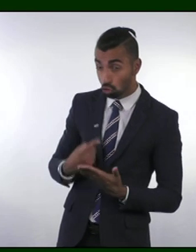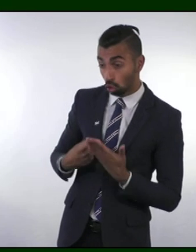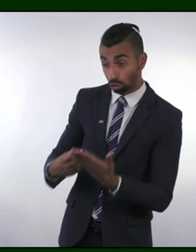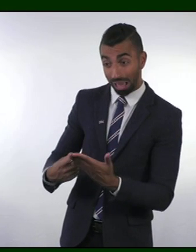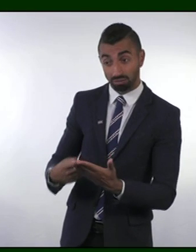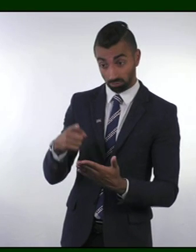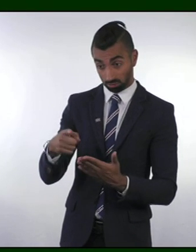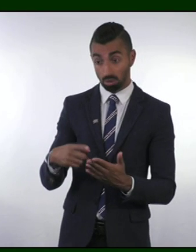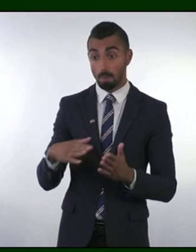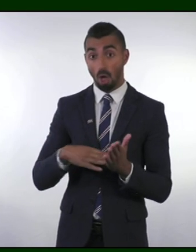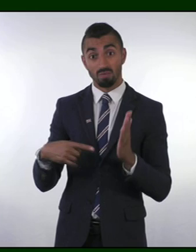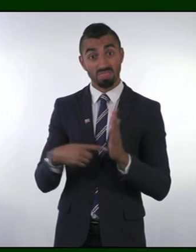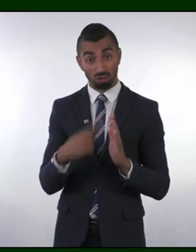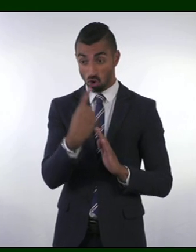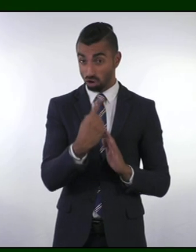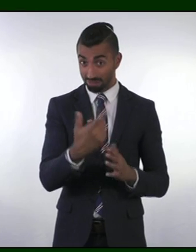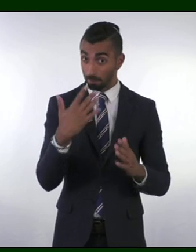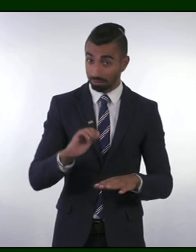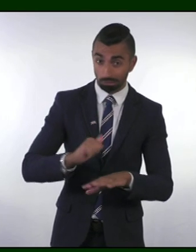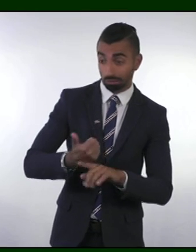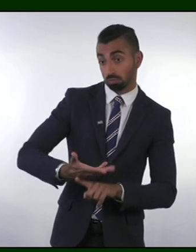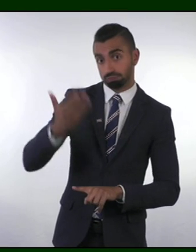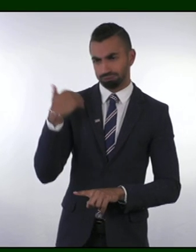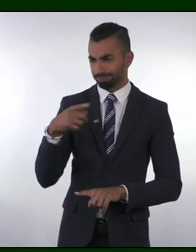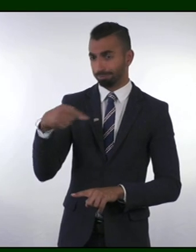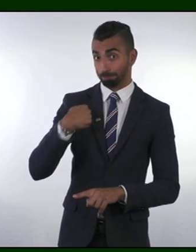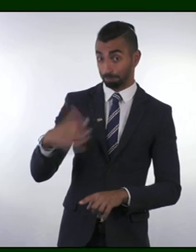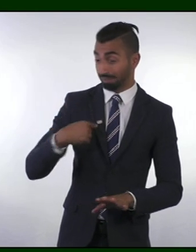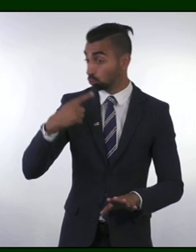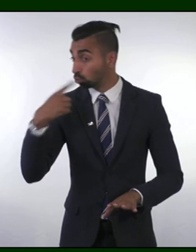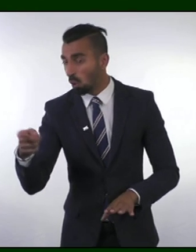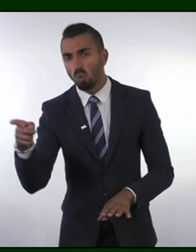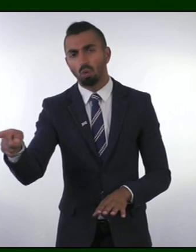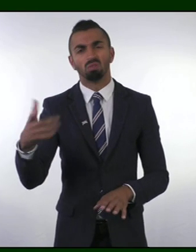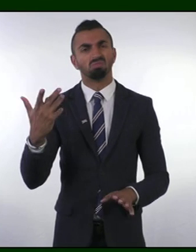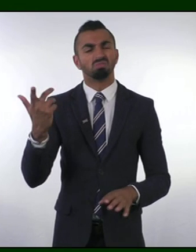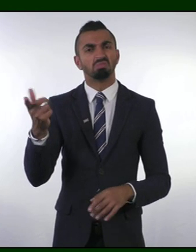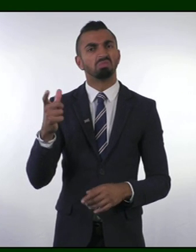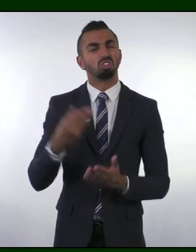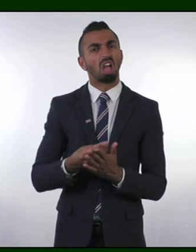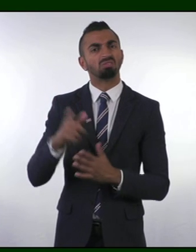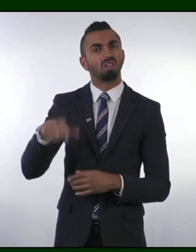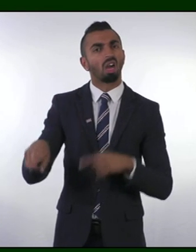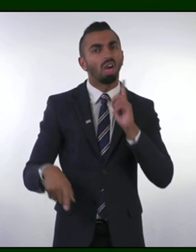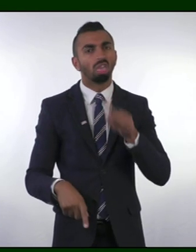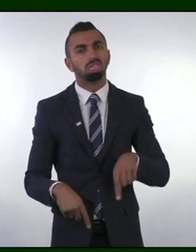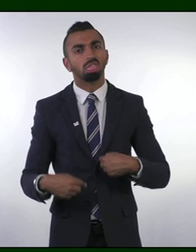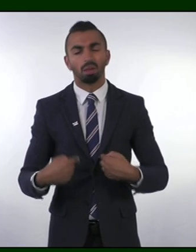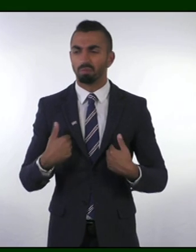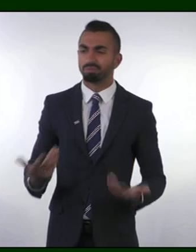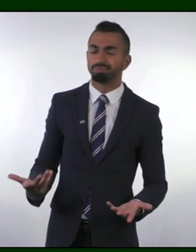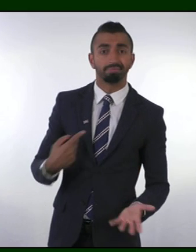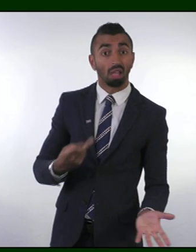Lastly, on a very serious point, if we are going to train these young people, we have to have the capacity to do so.